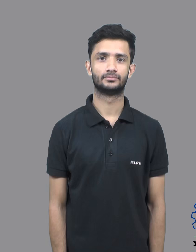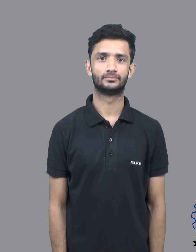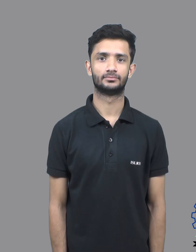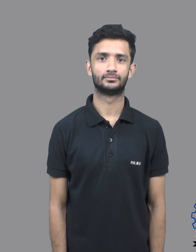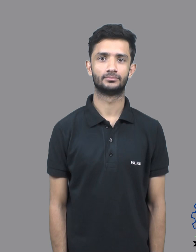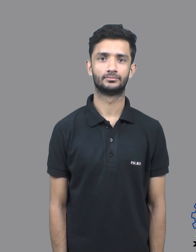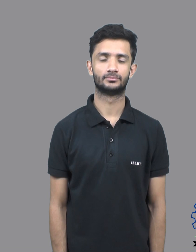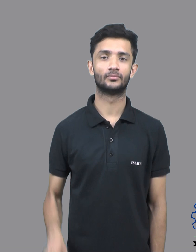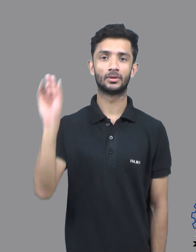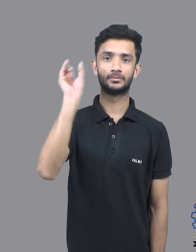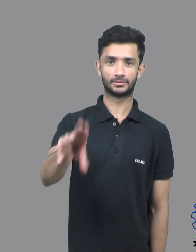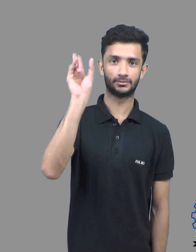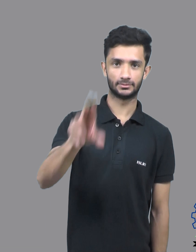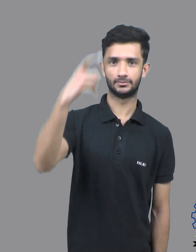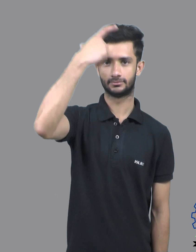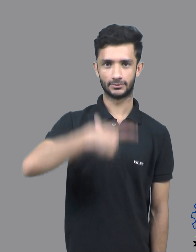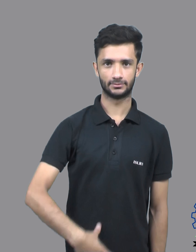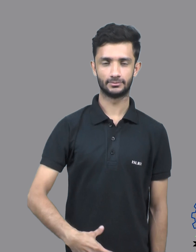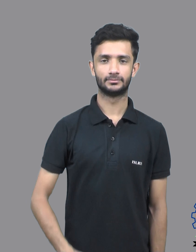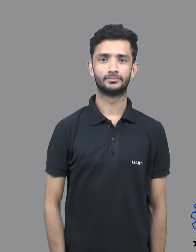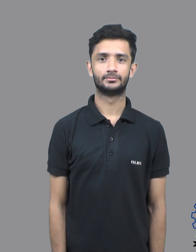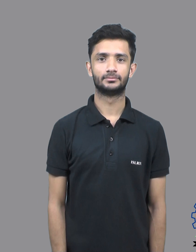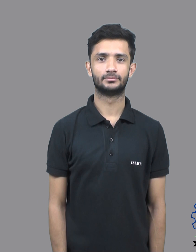Bowler (Cricket)